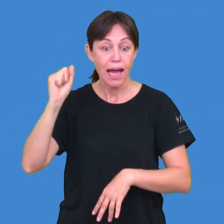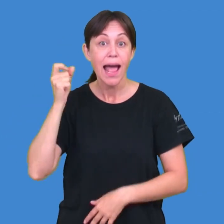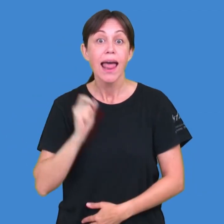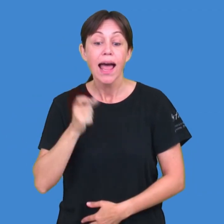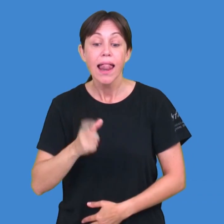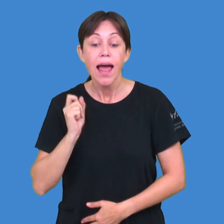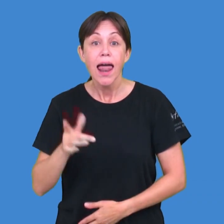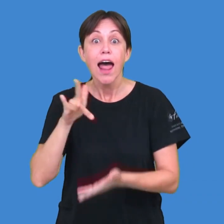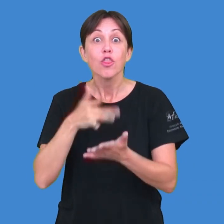frecuente